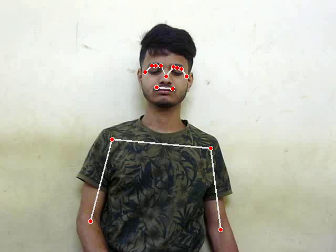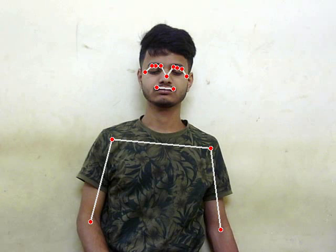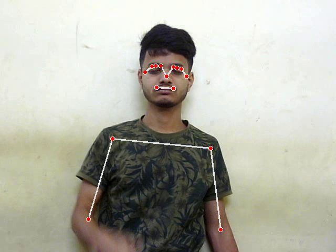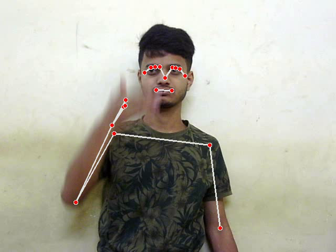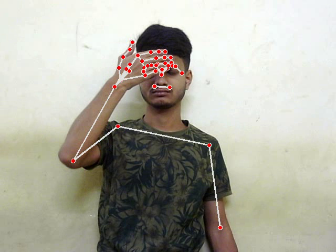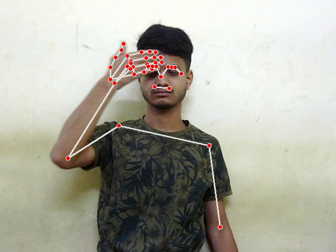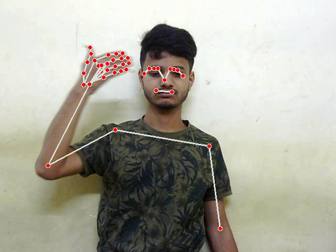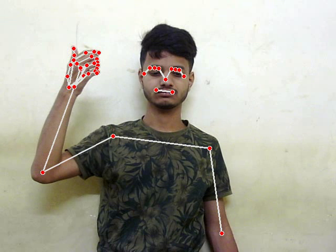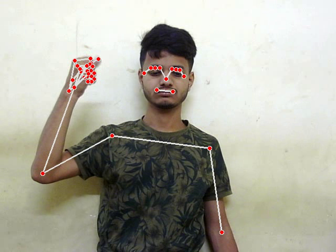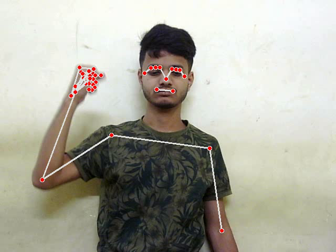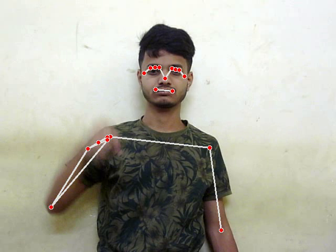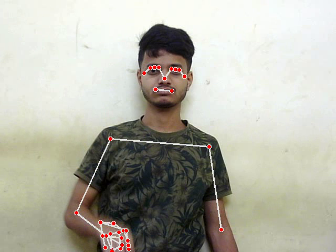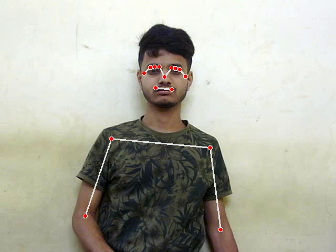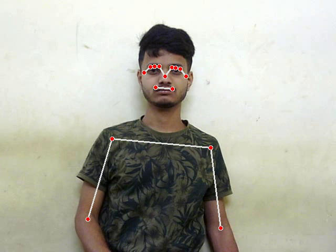forget